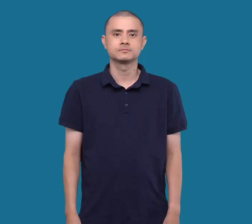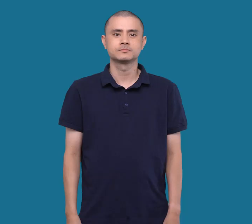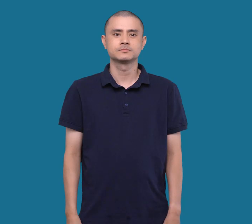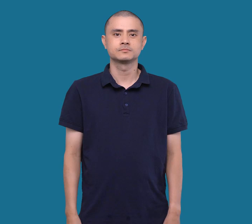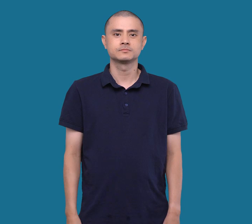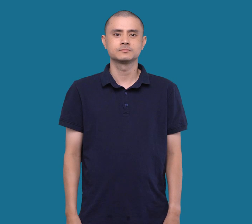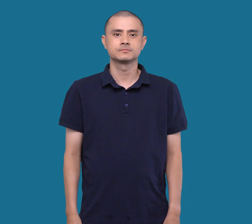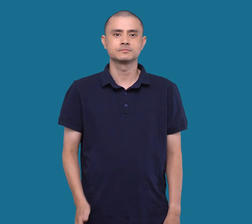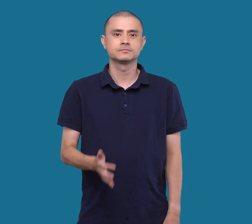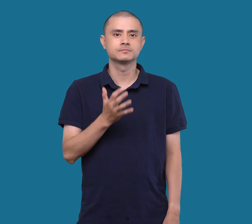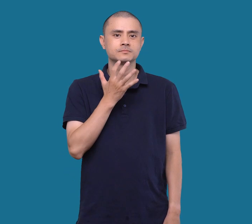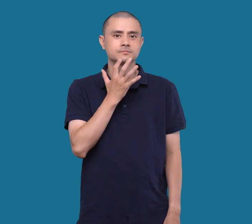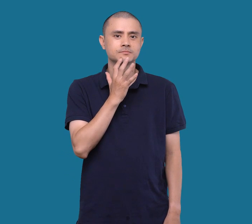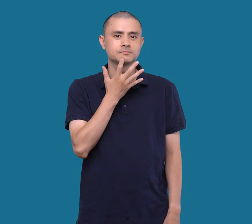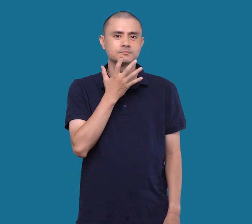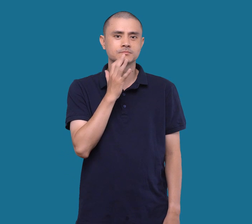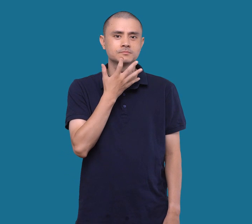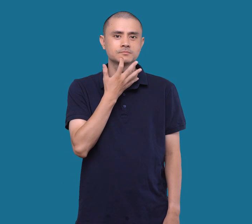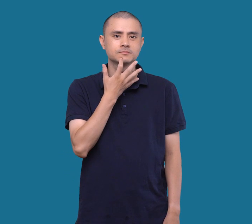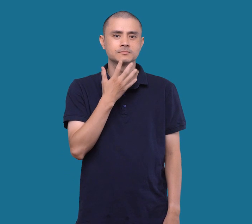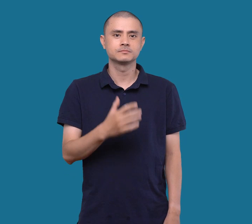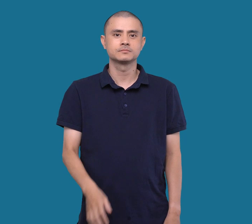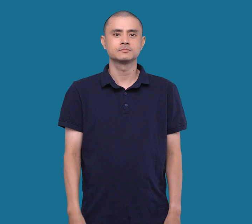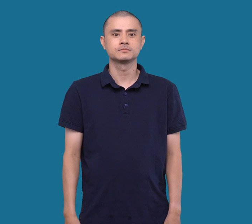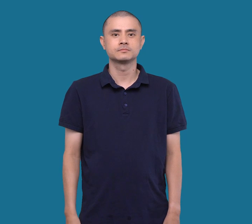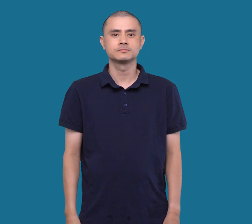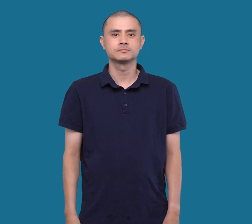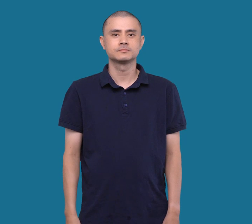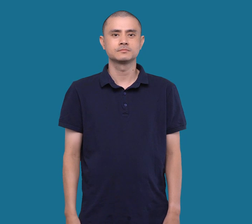Ma Cao